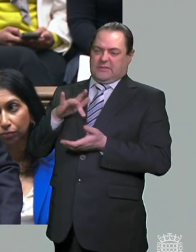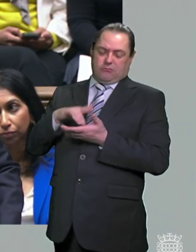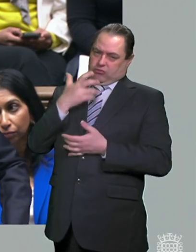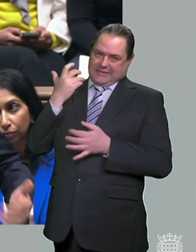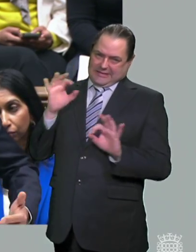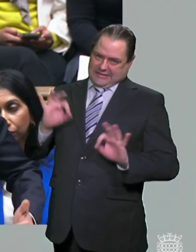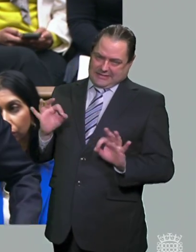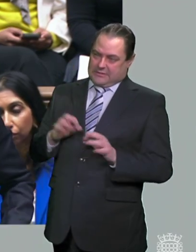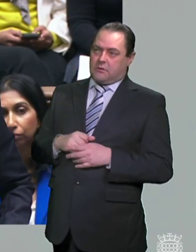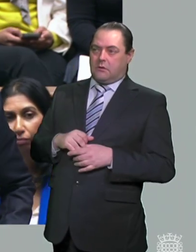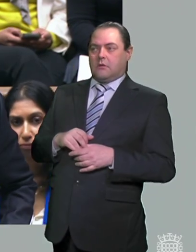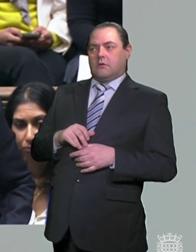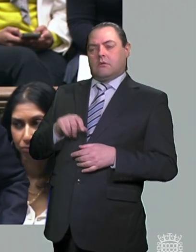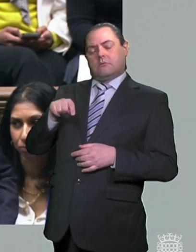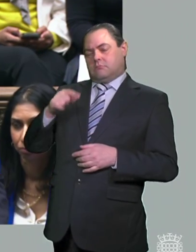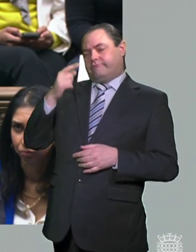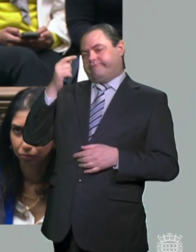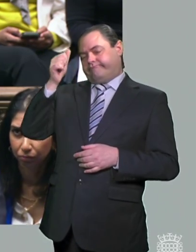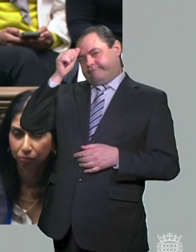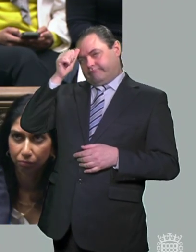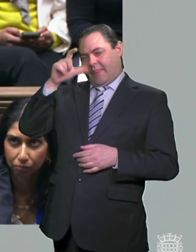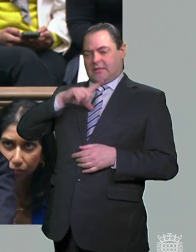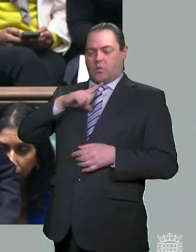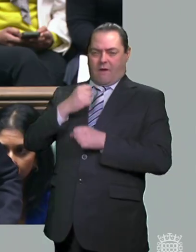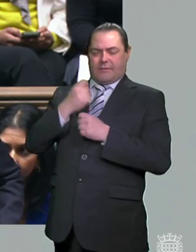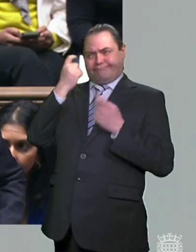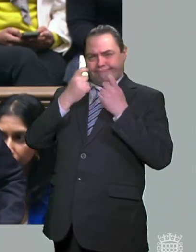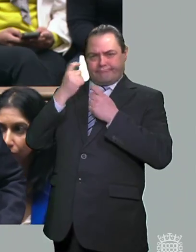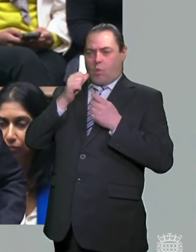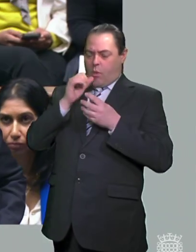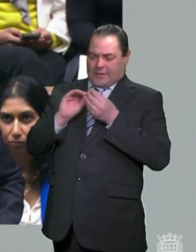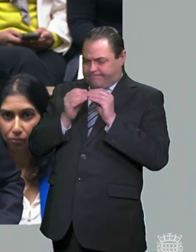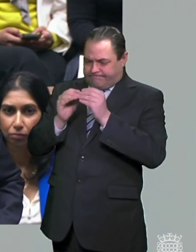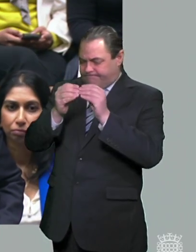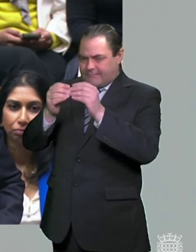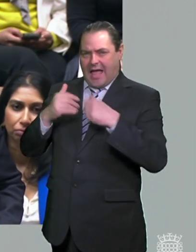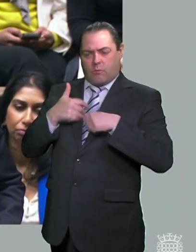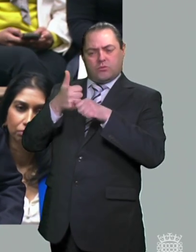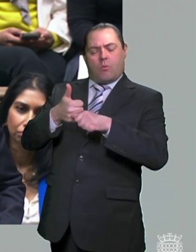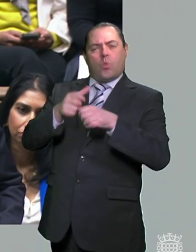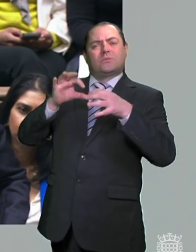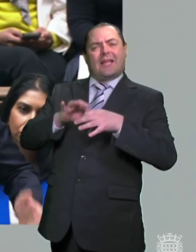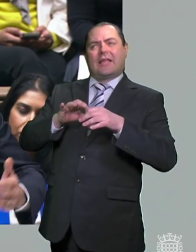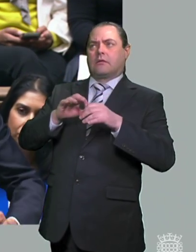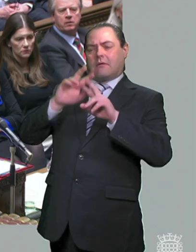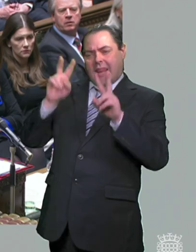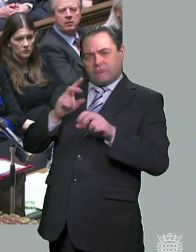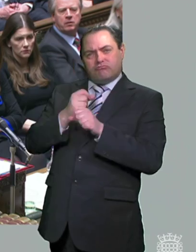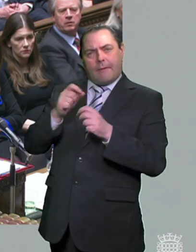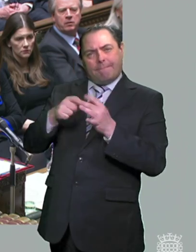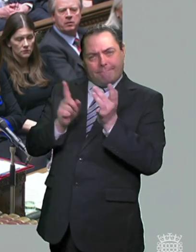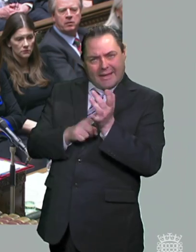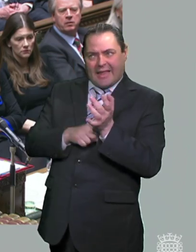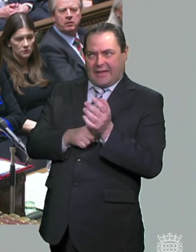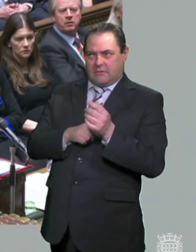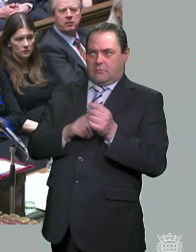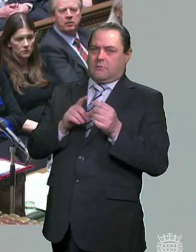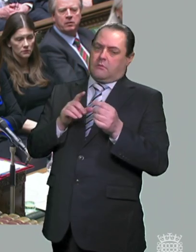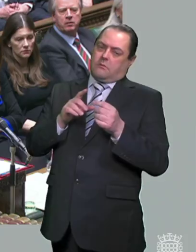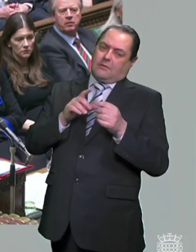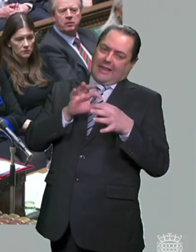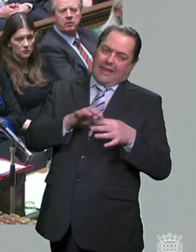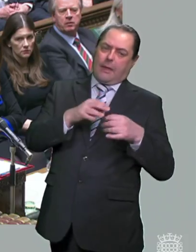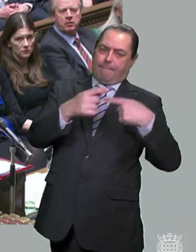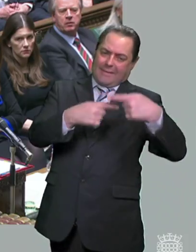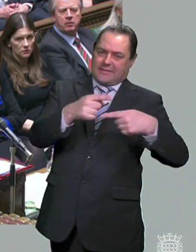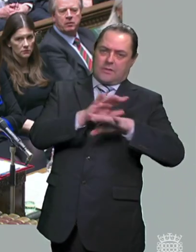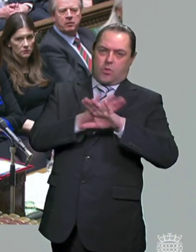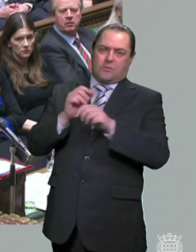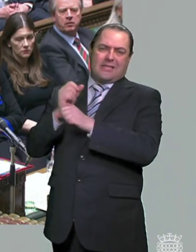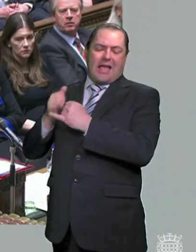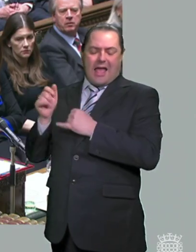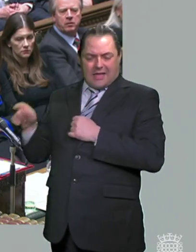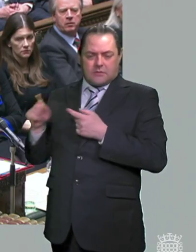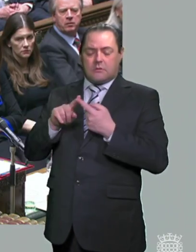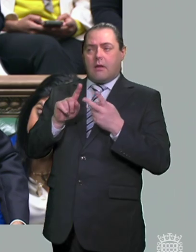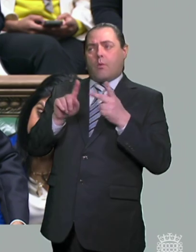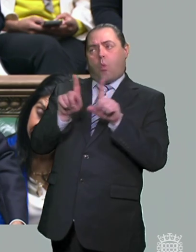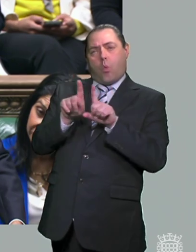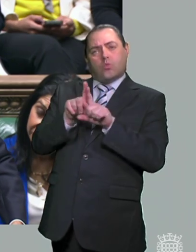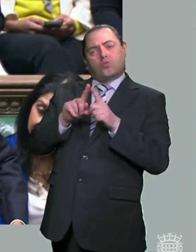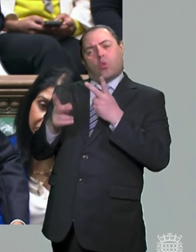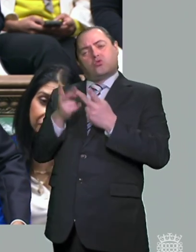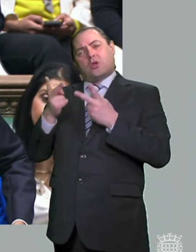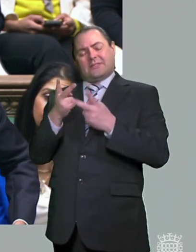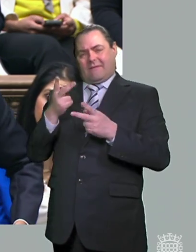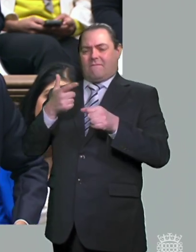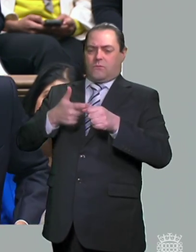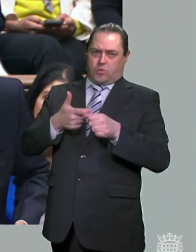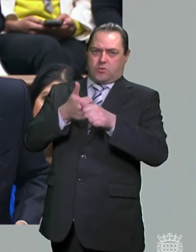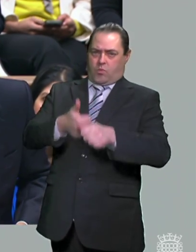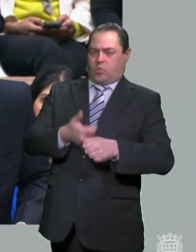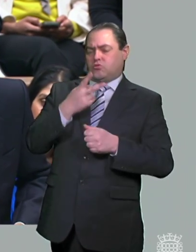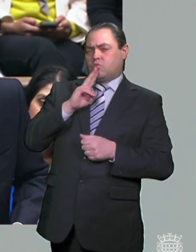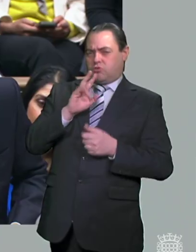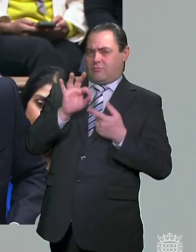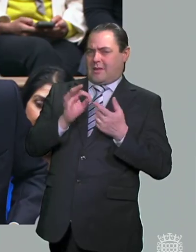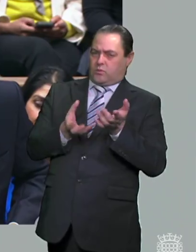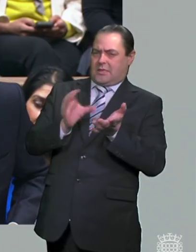That is why this has always been uppermost in the Government’s mind as we have designed and implemented our support for people with energy bills, notably by basing it on electricity meters rather than gas, but also by putting in place the alternative fuels support payment of £200.